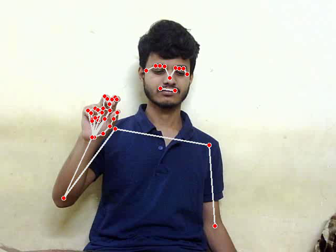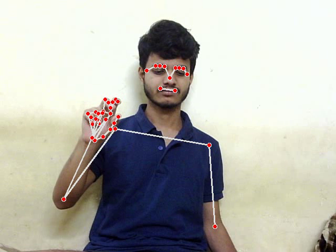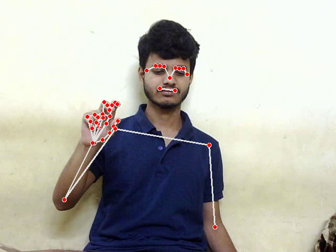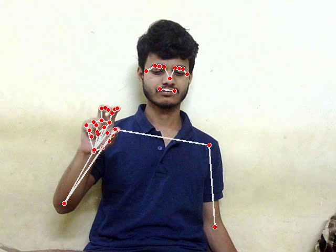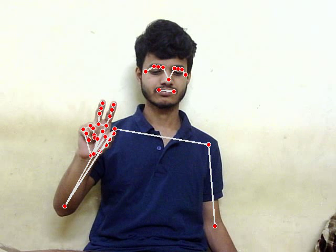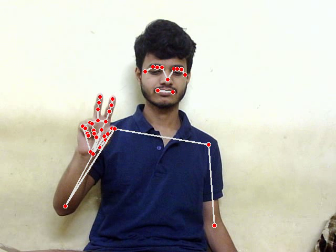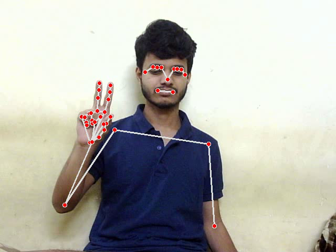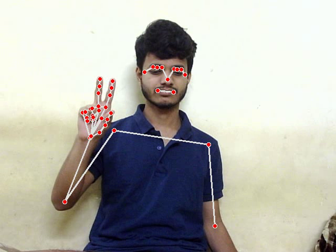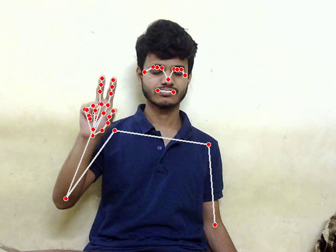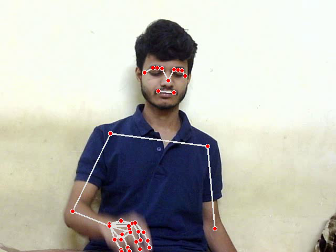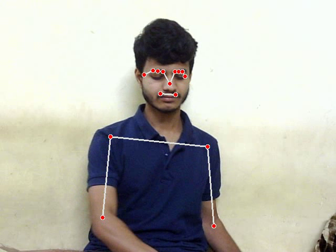no